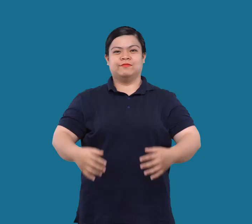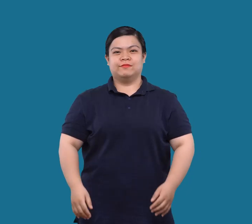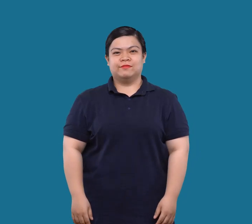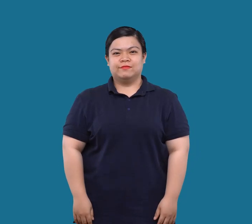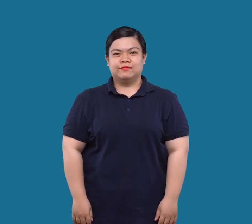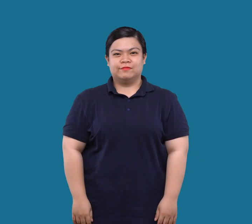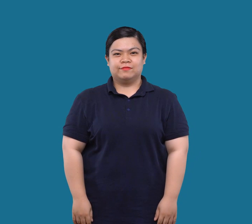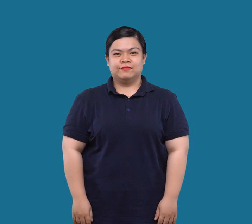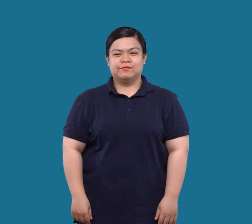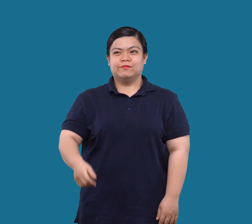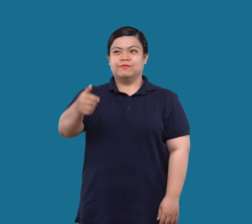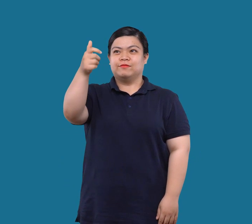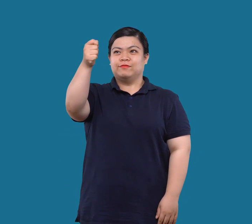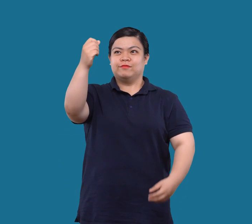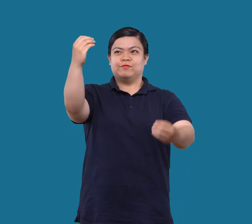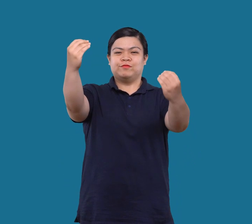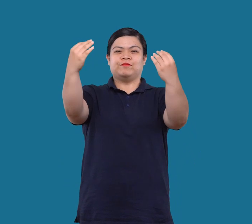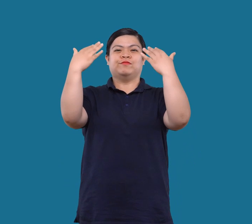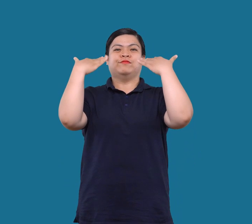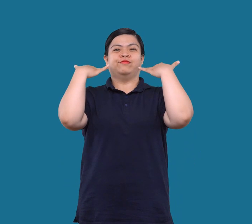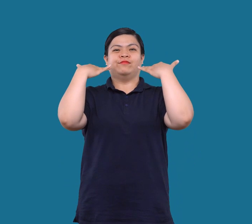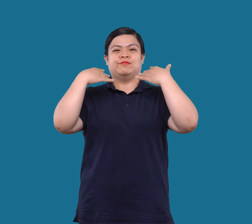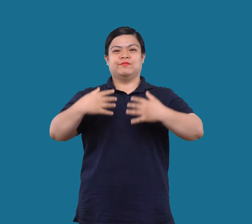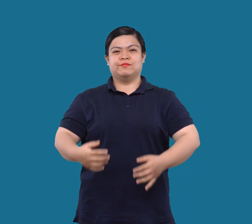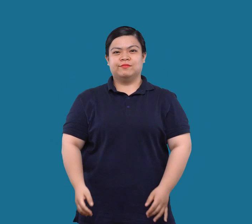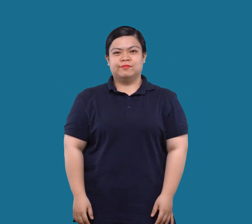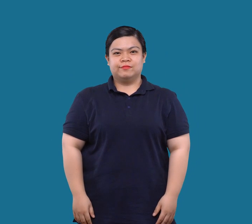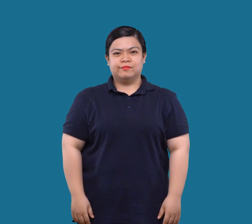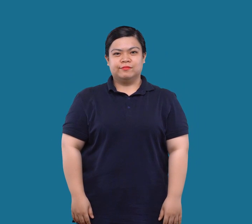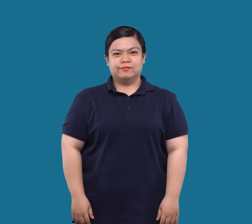điều hòa